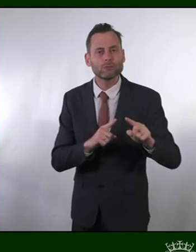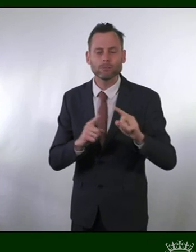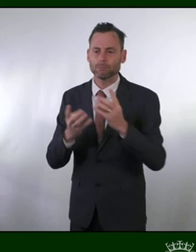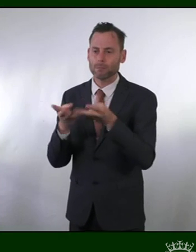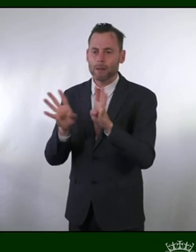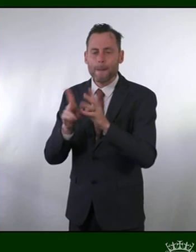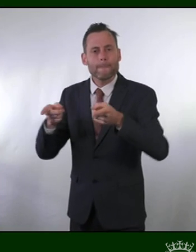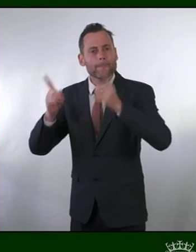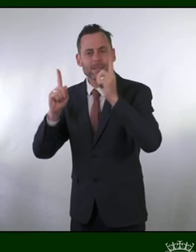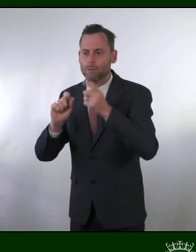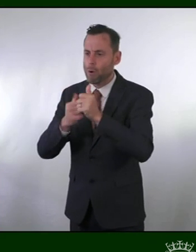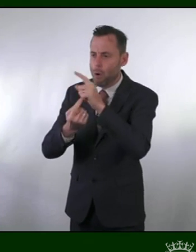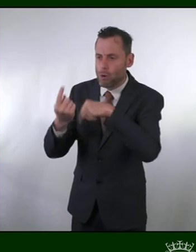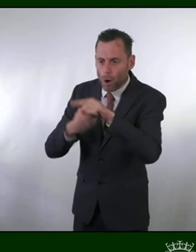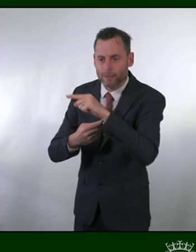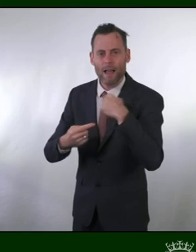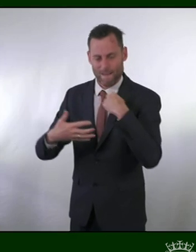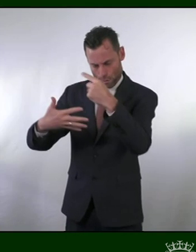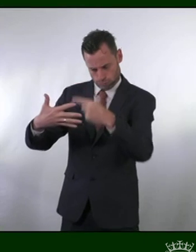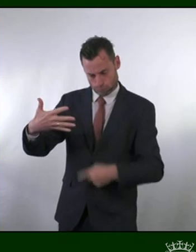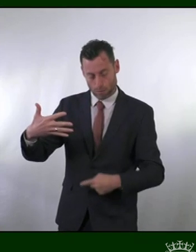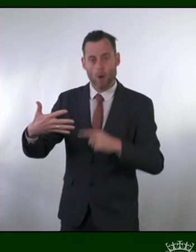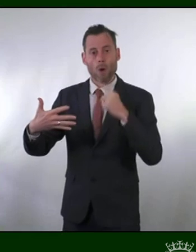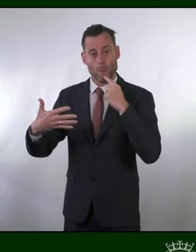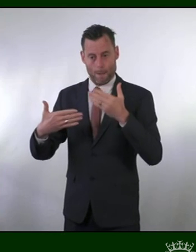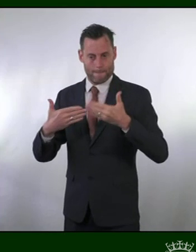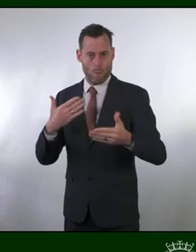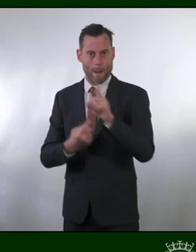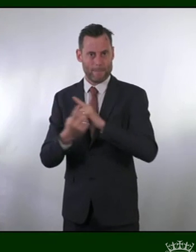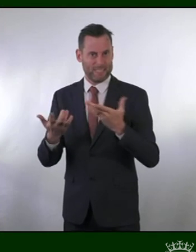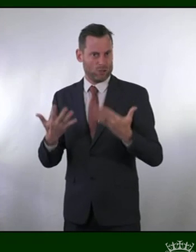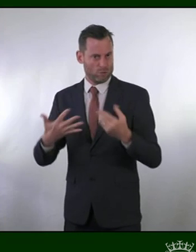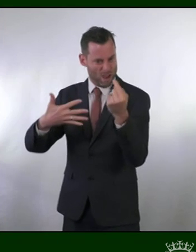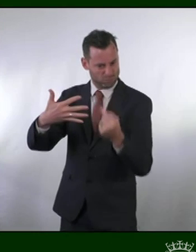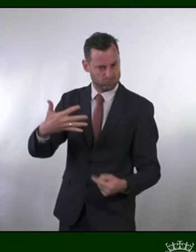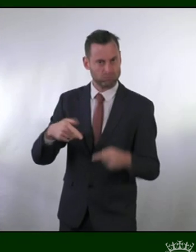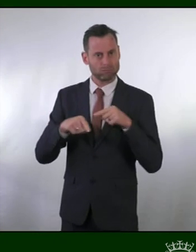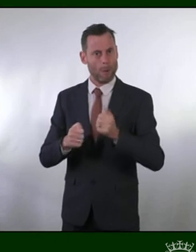In addition to my duties in this House, I shall have further such meetings later today.